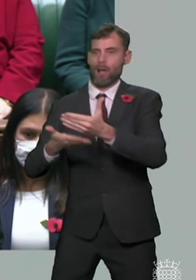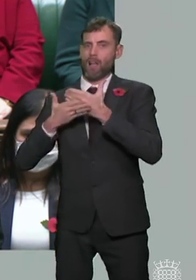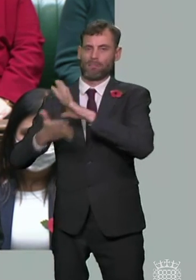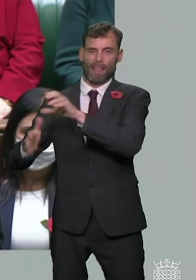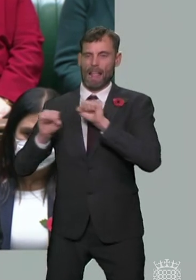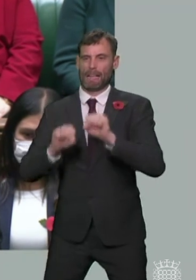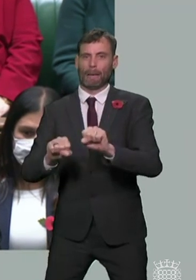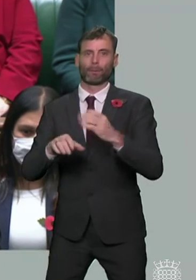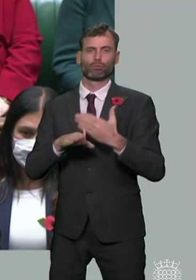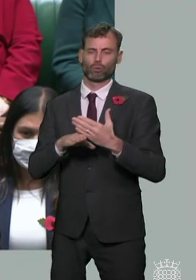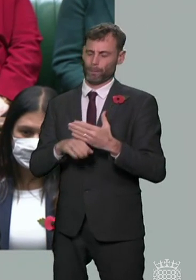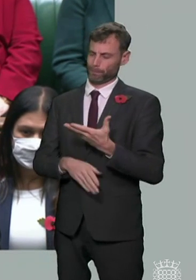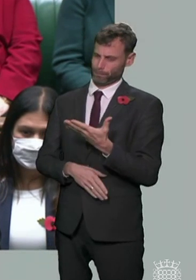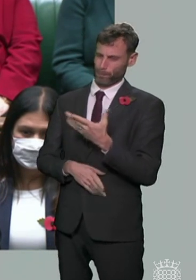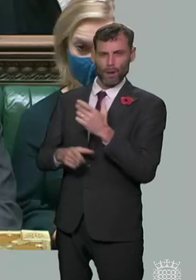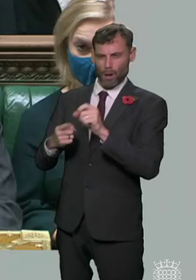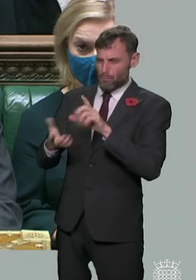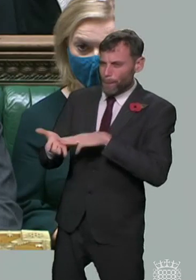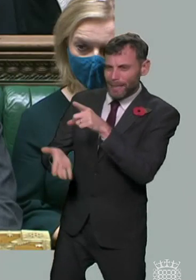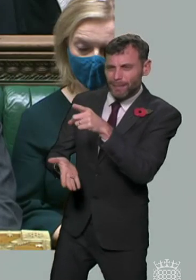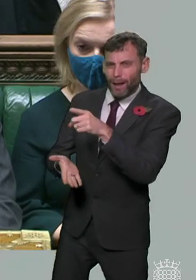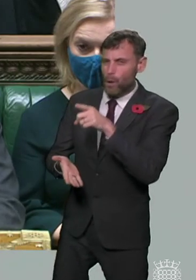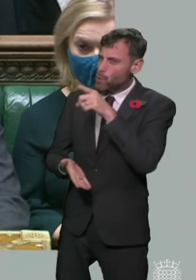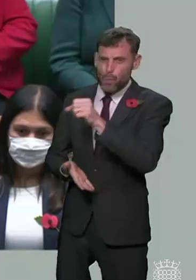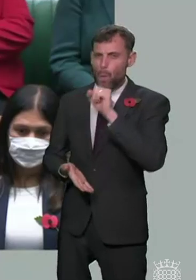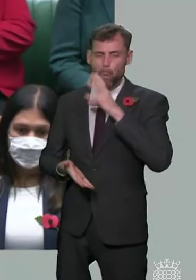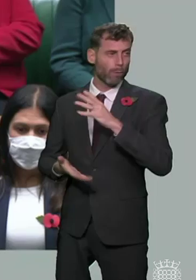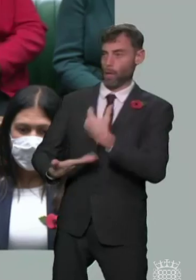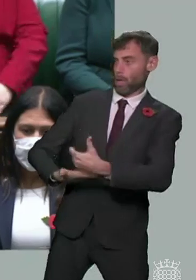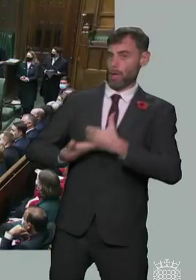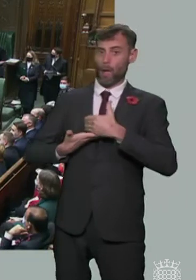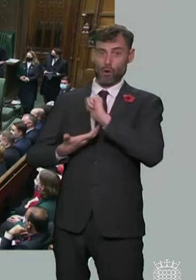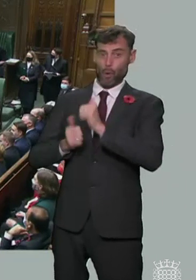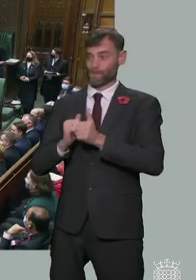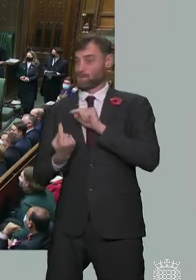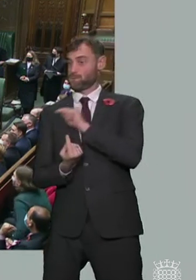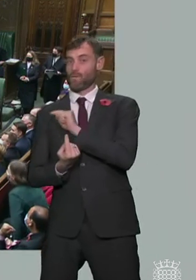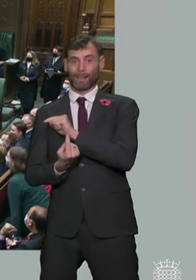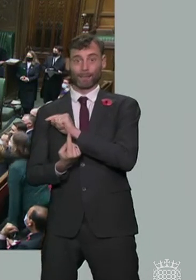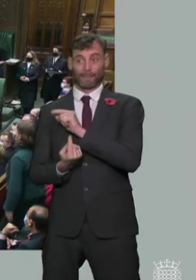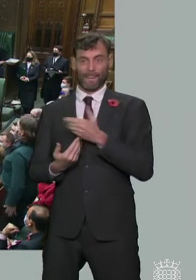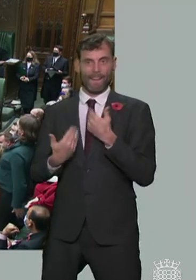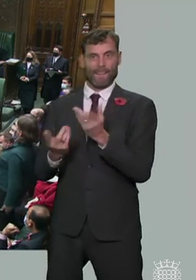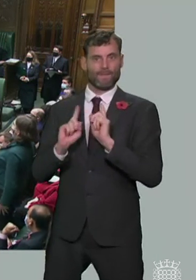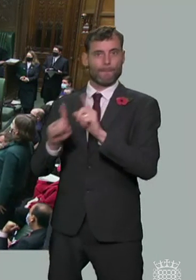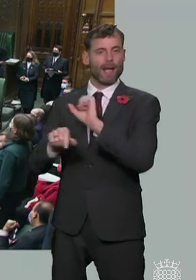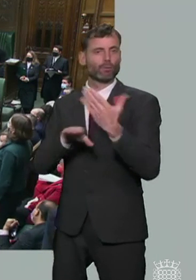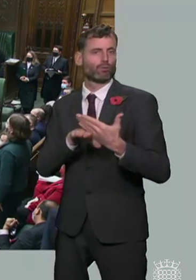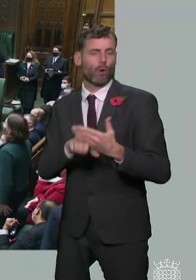Surely the Prime Minister and this Government are not going to do that today.